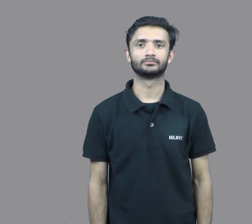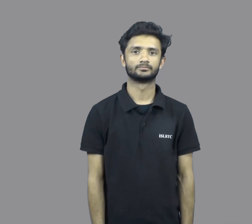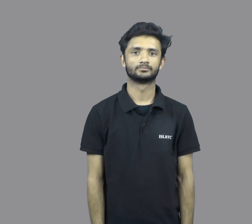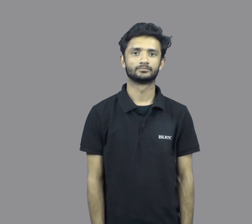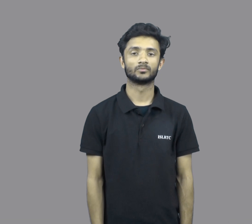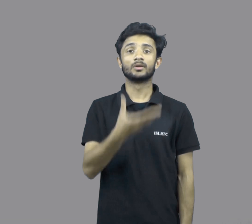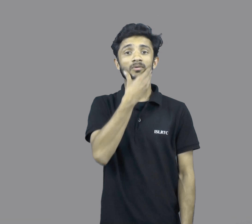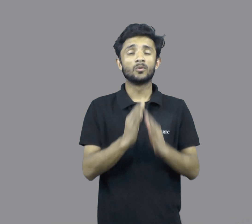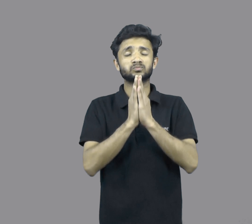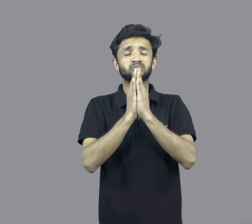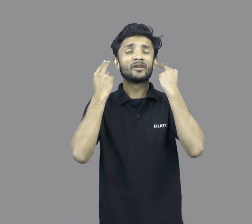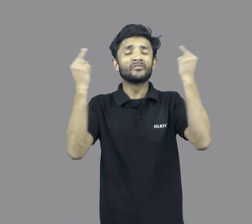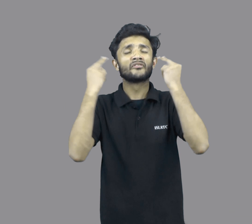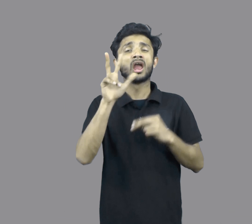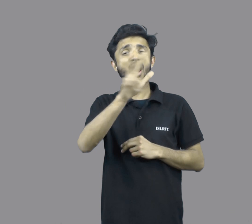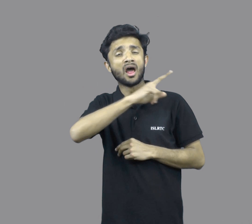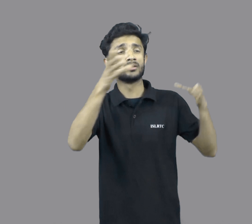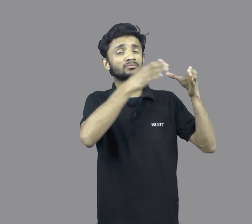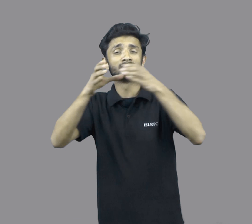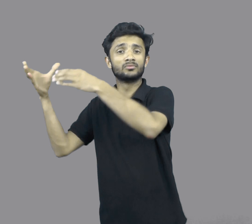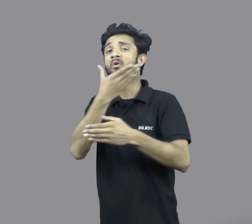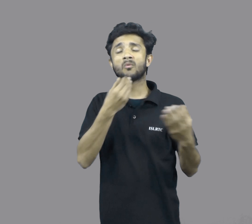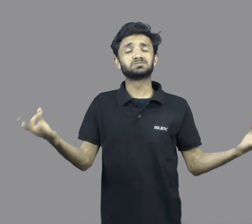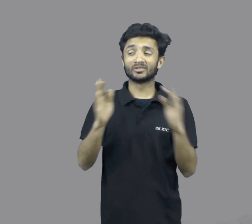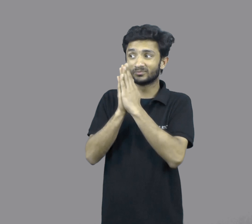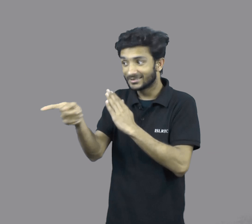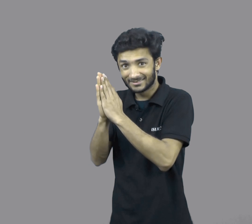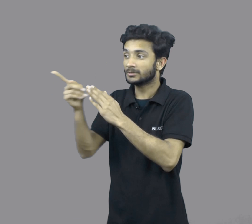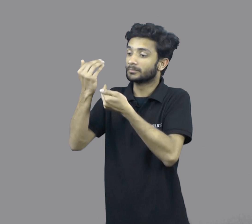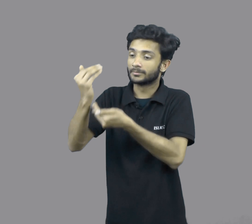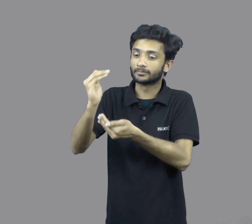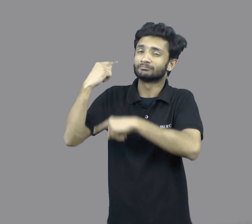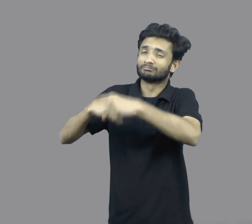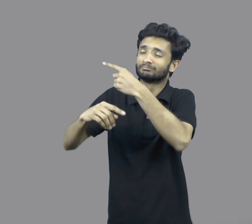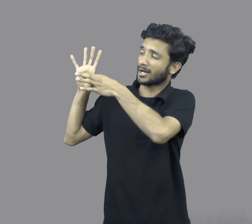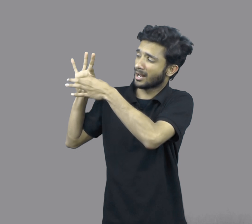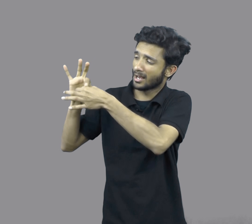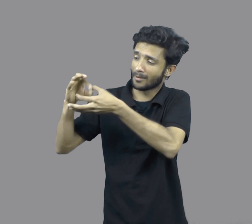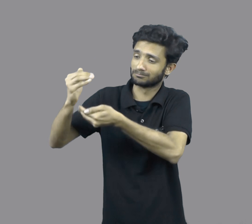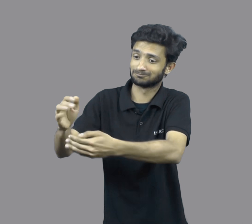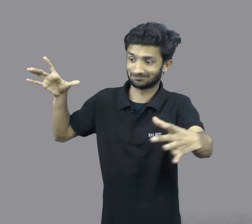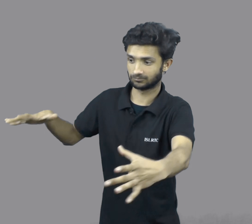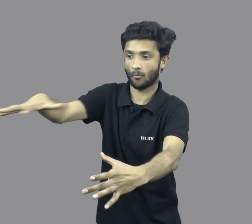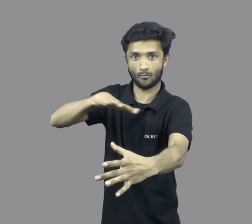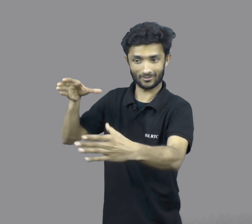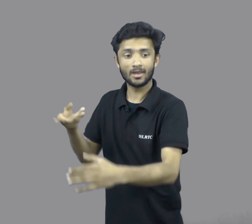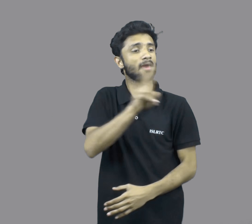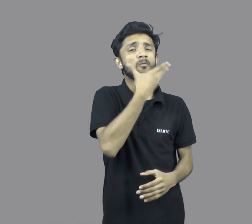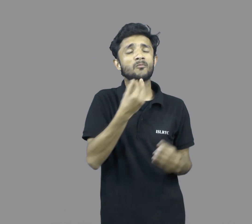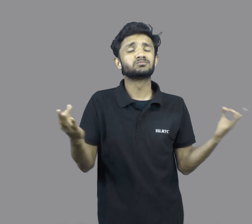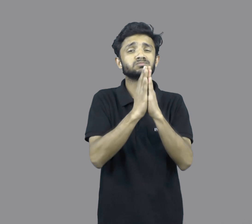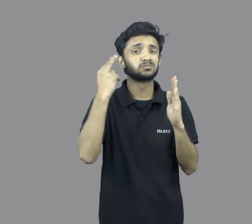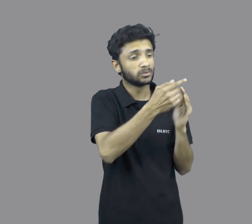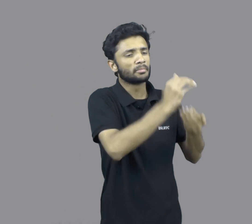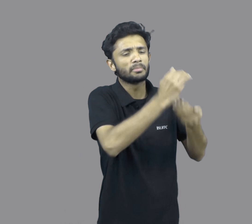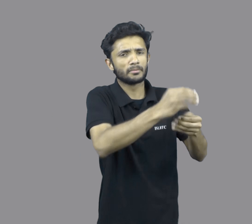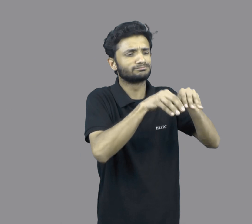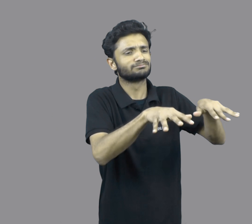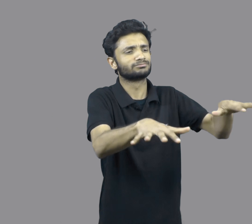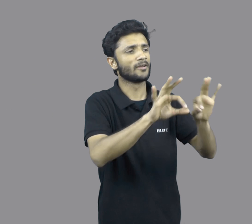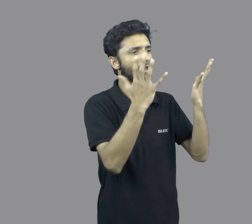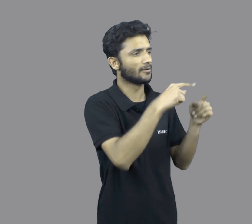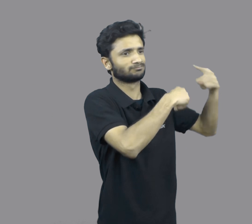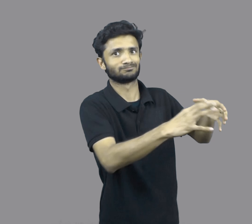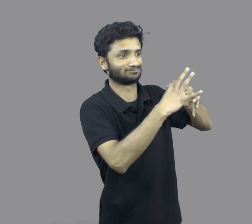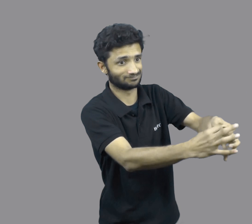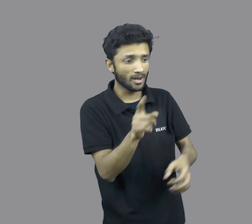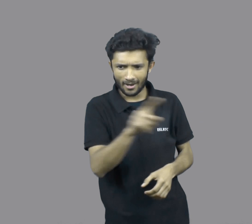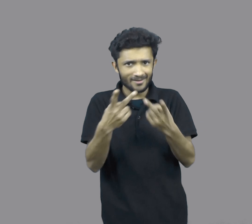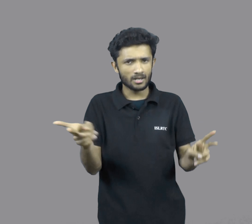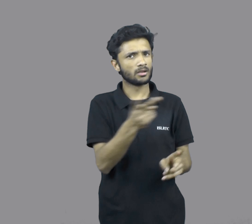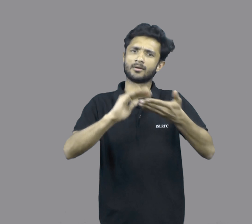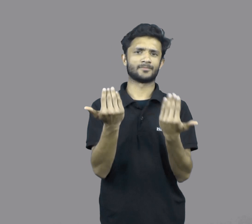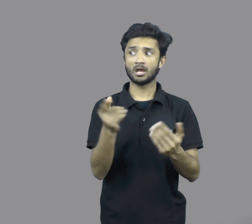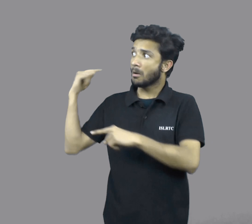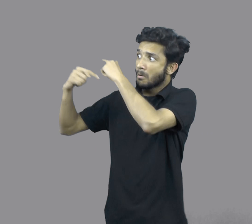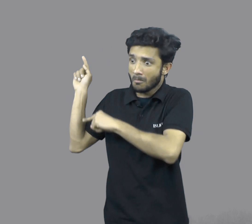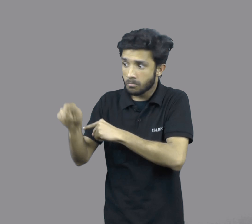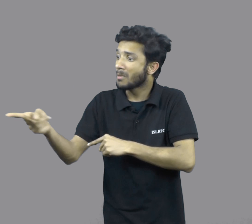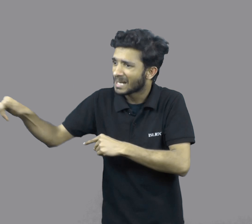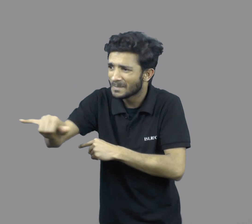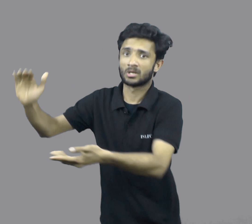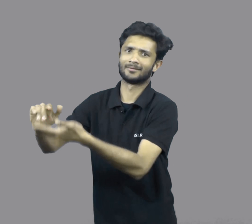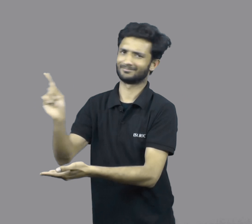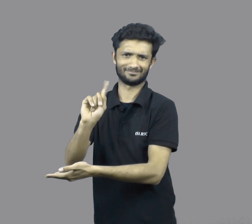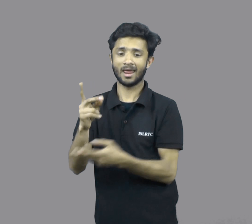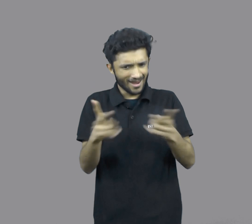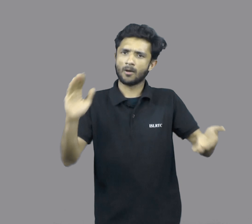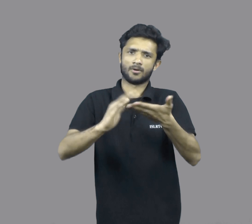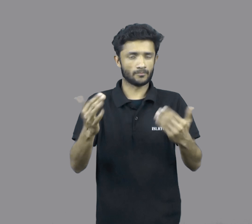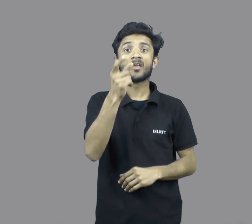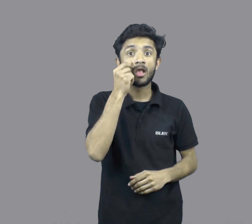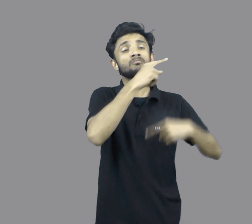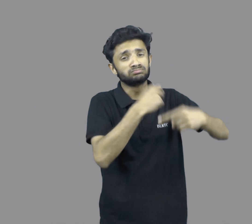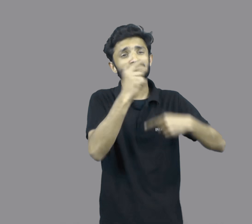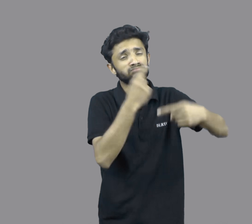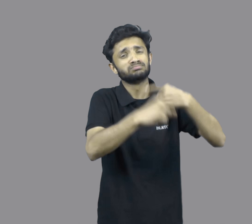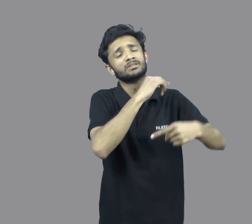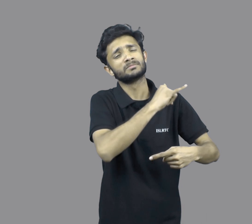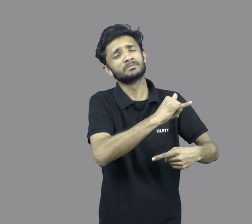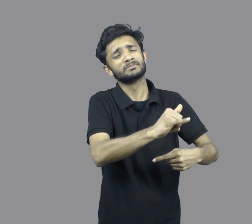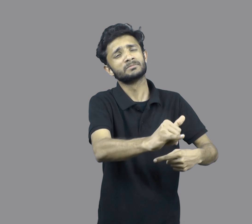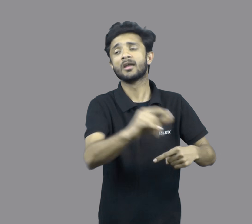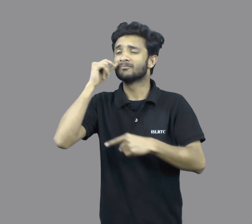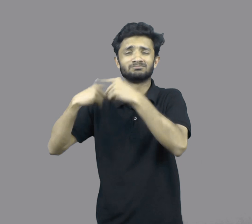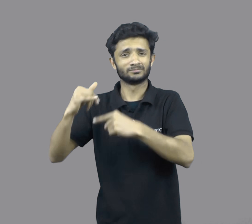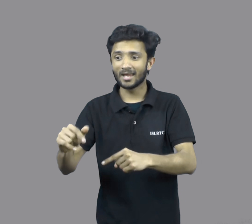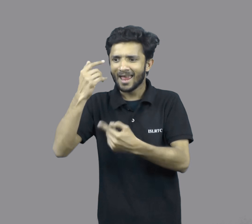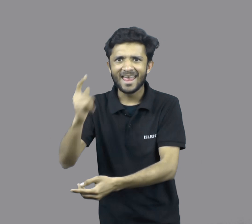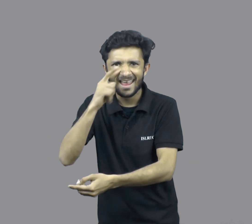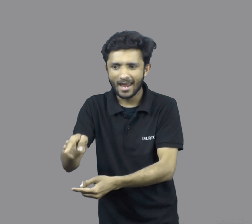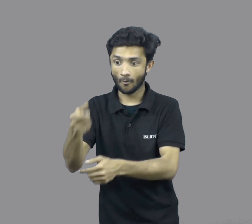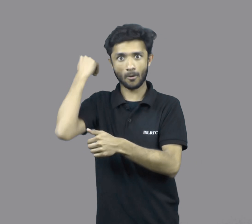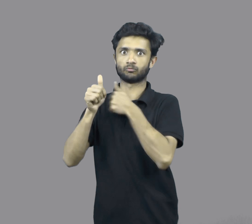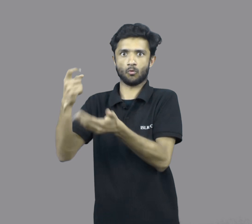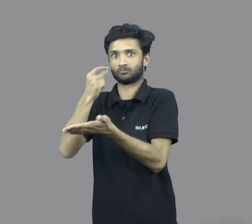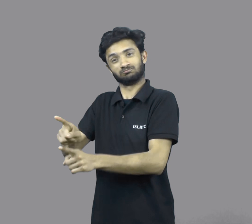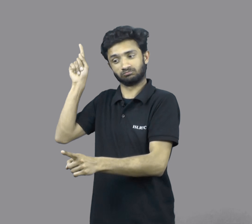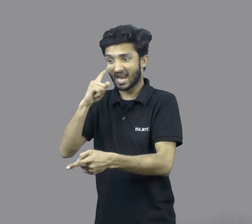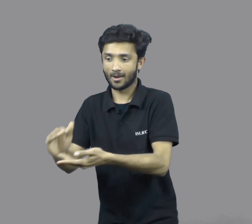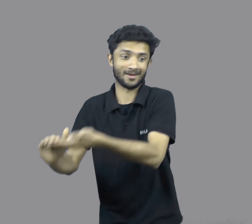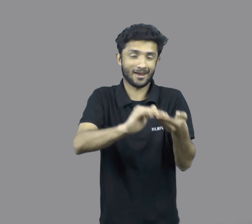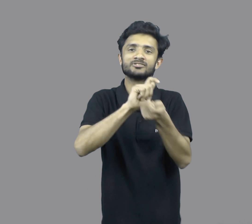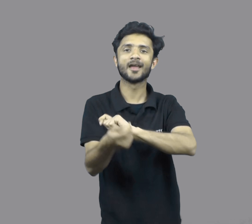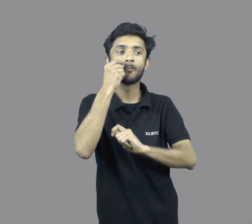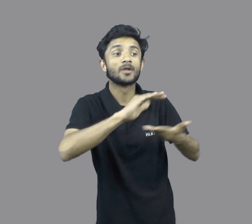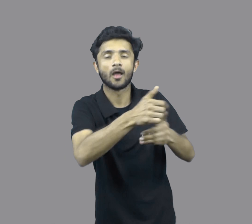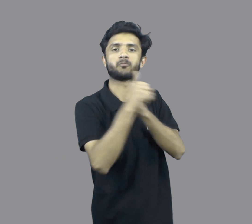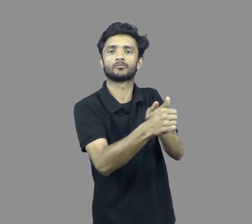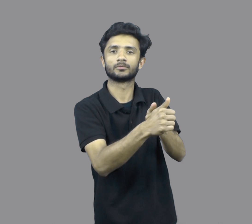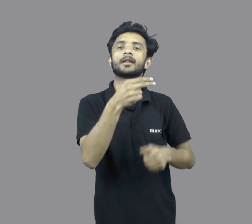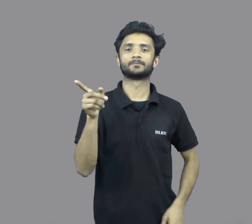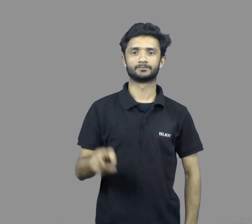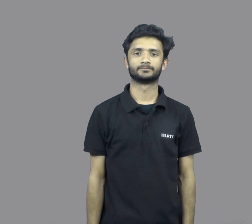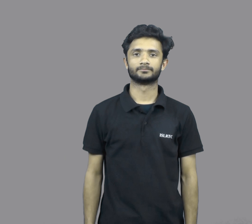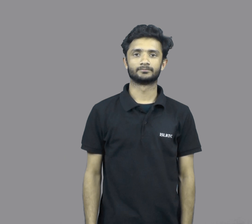Gotras